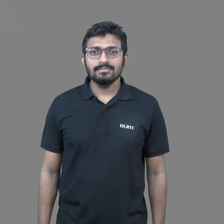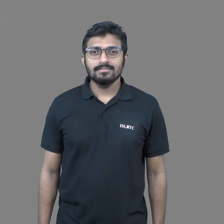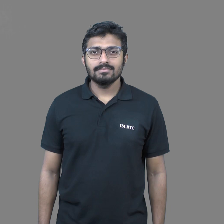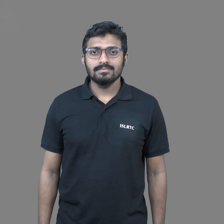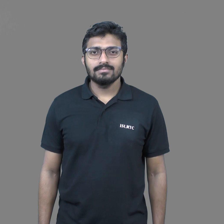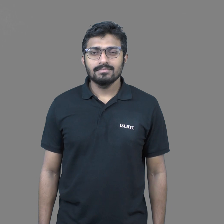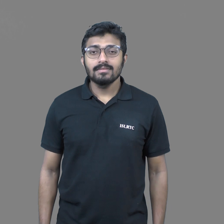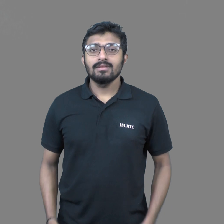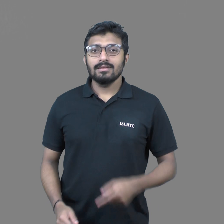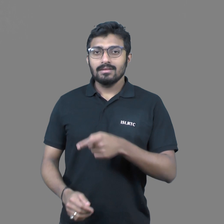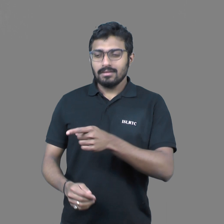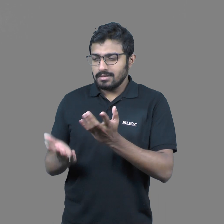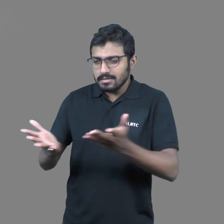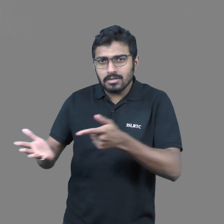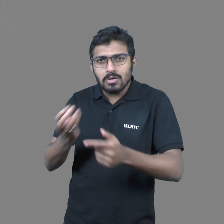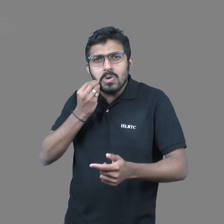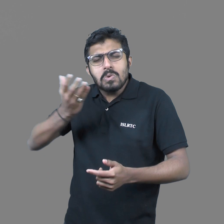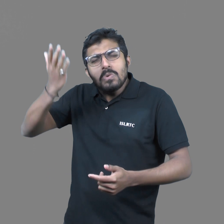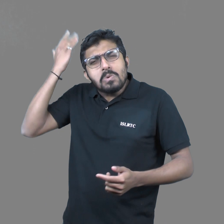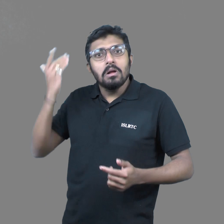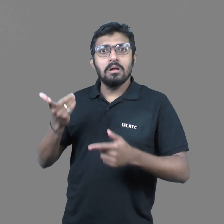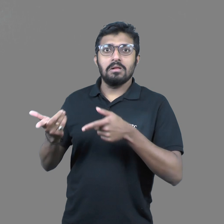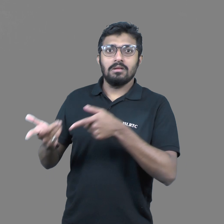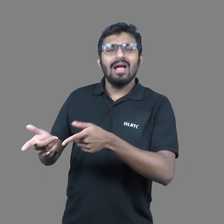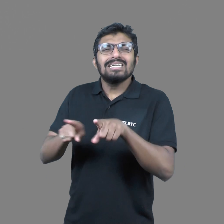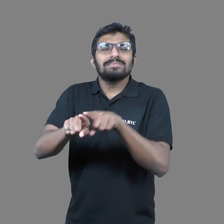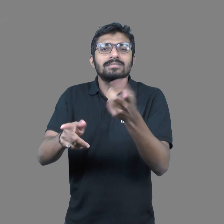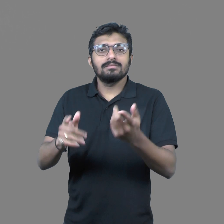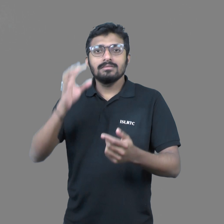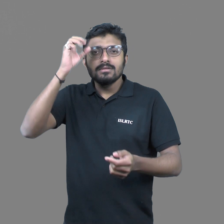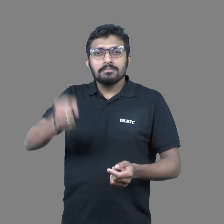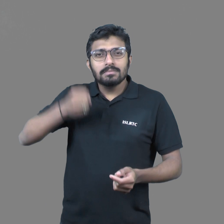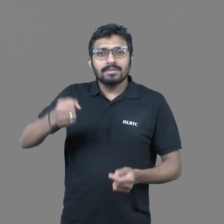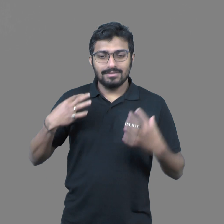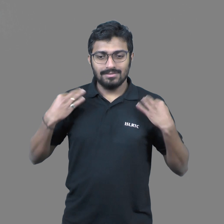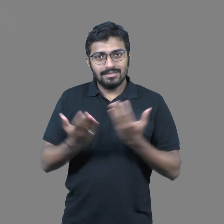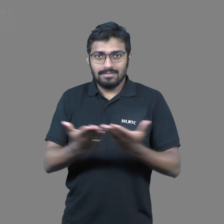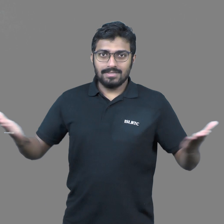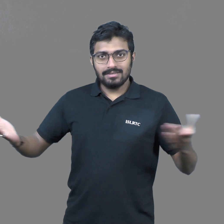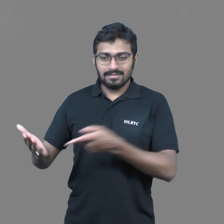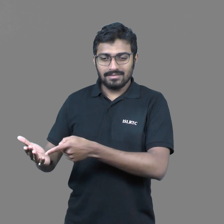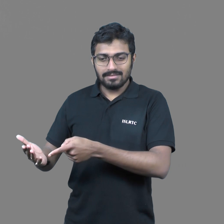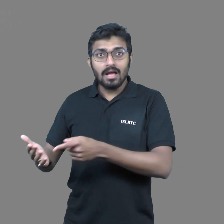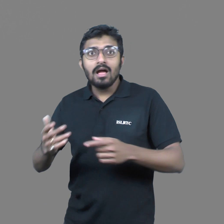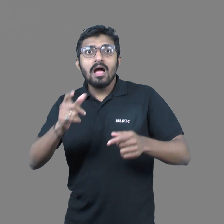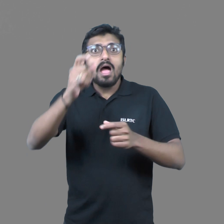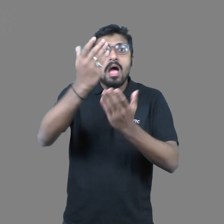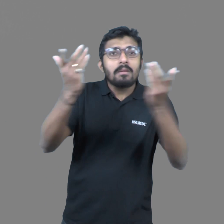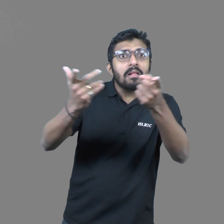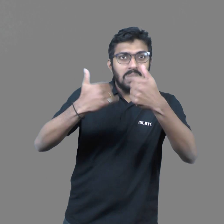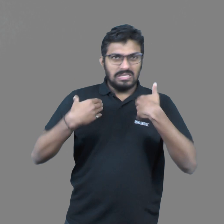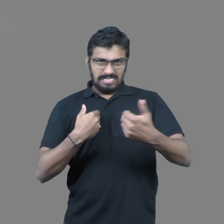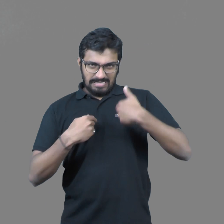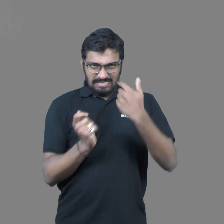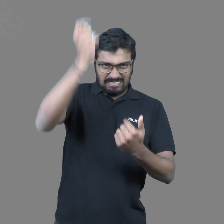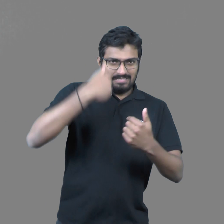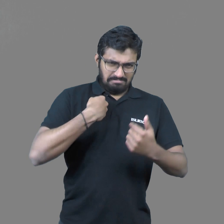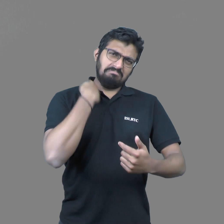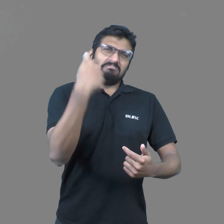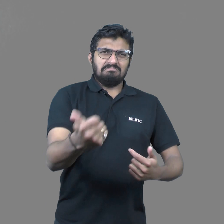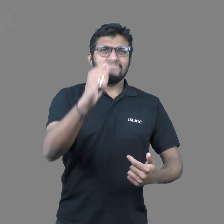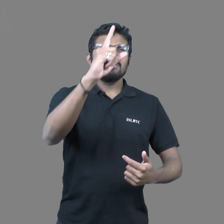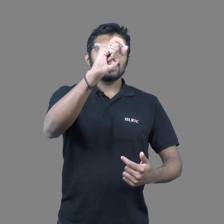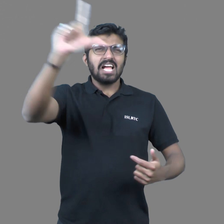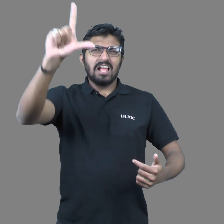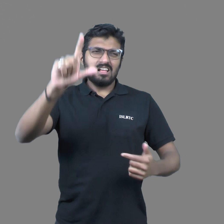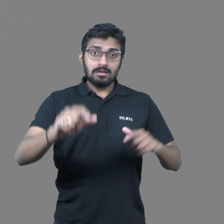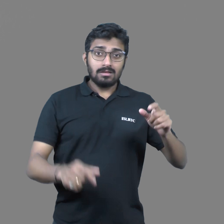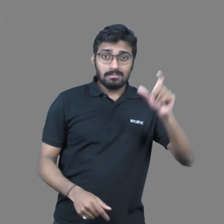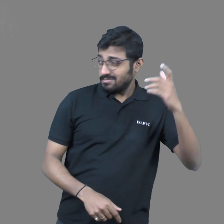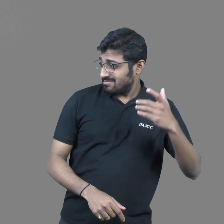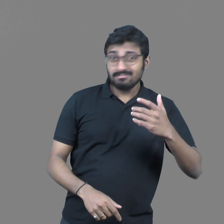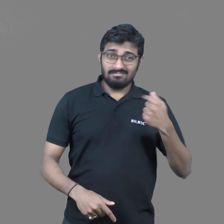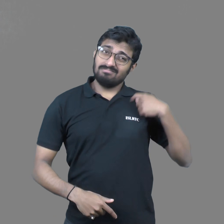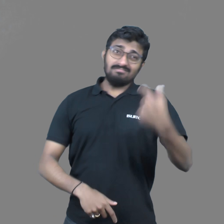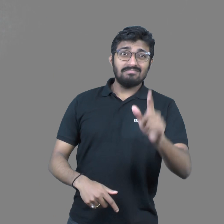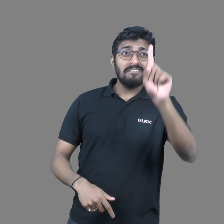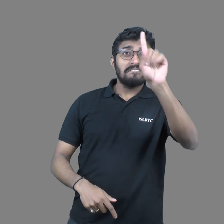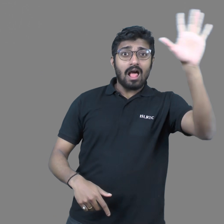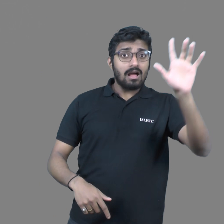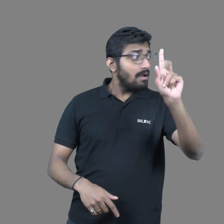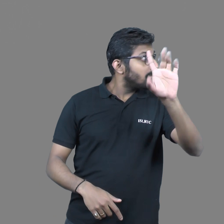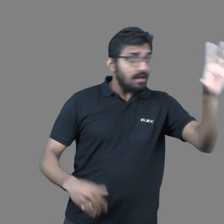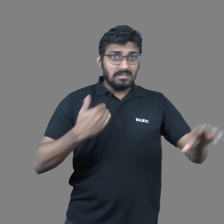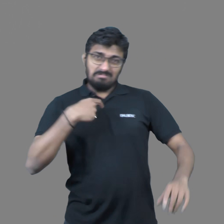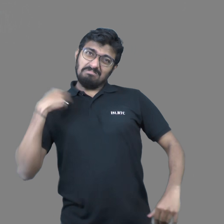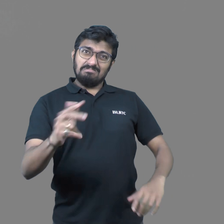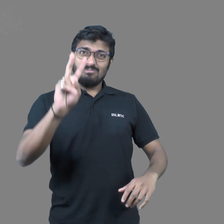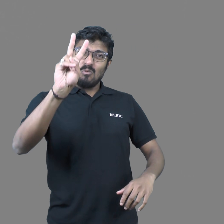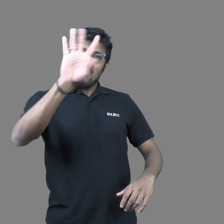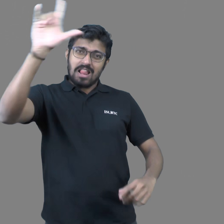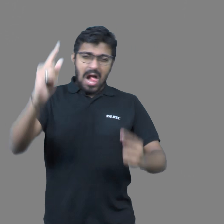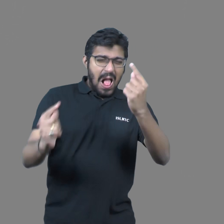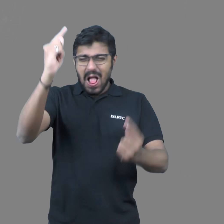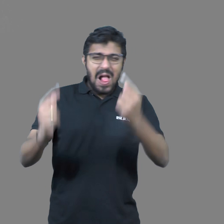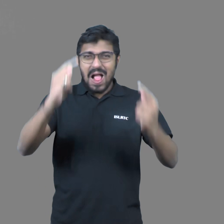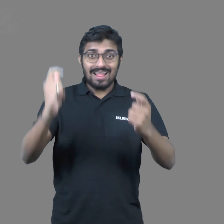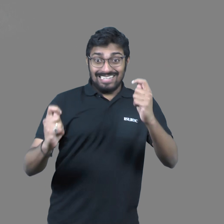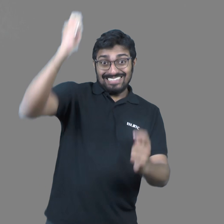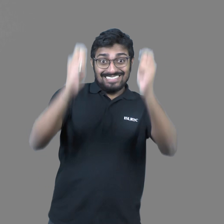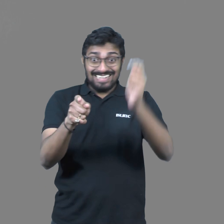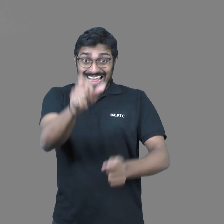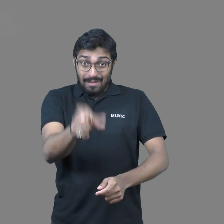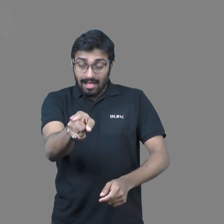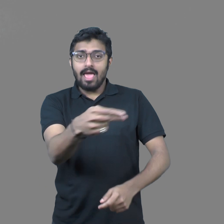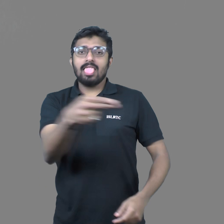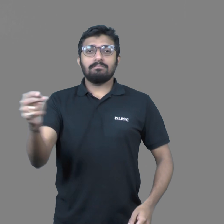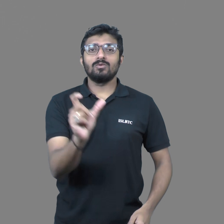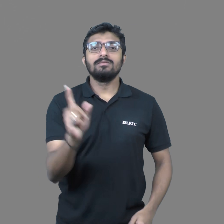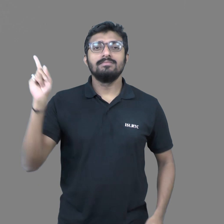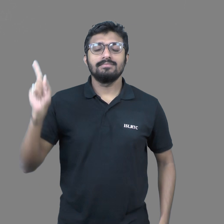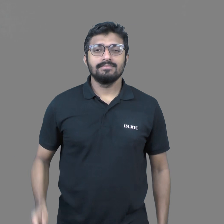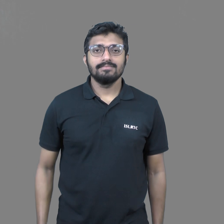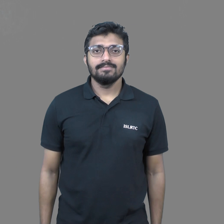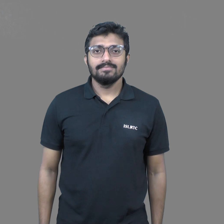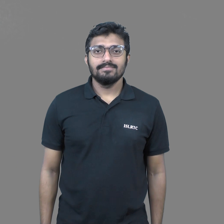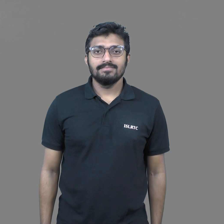Bidder